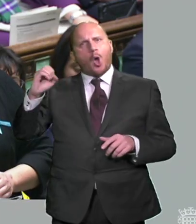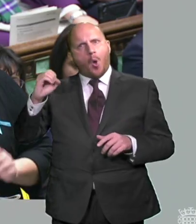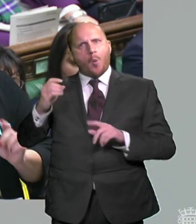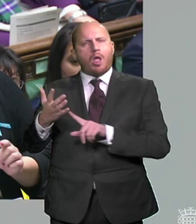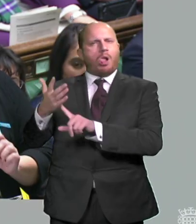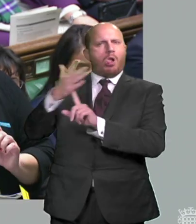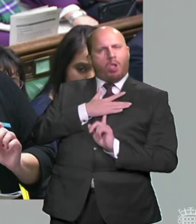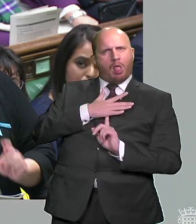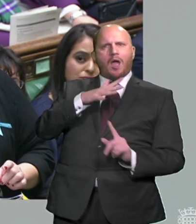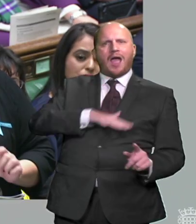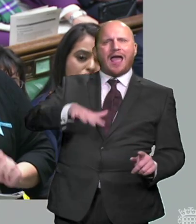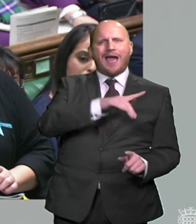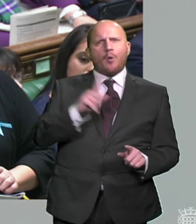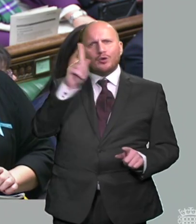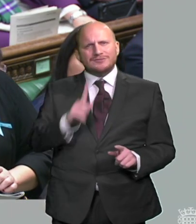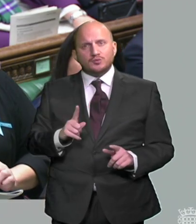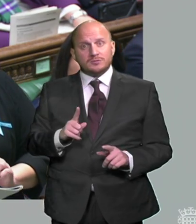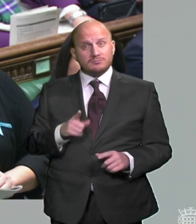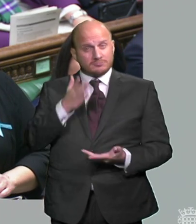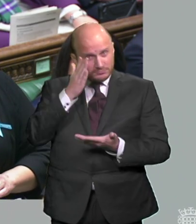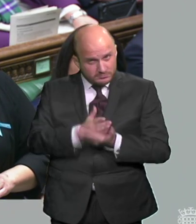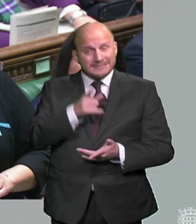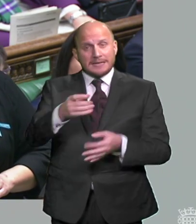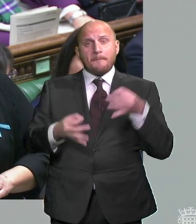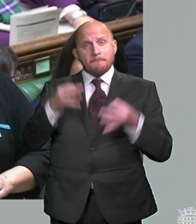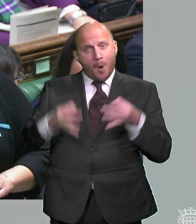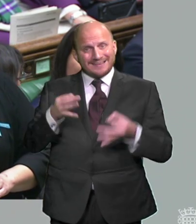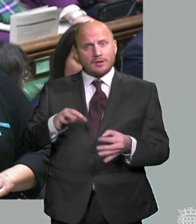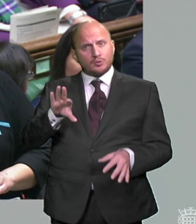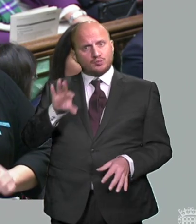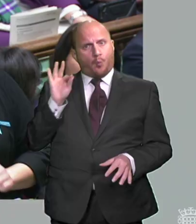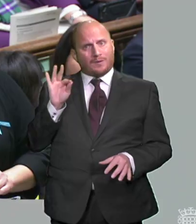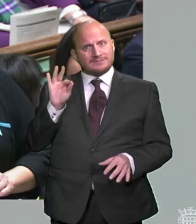That is the political choice that the Tories are making.